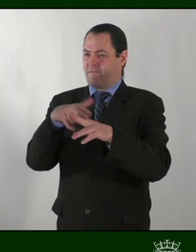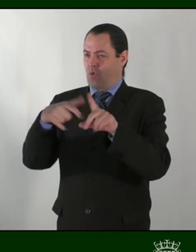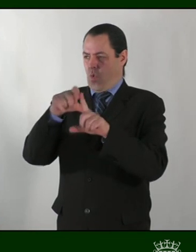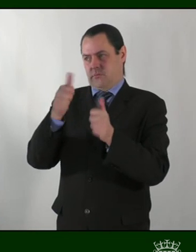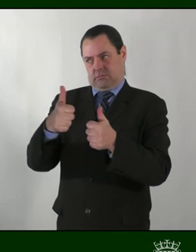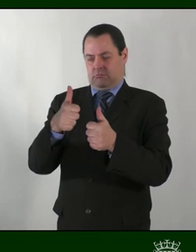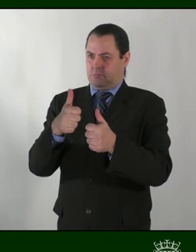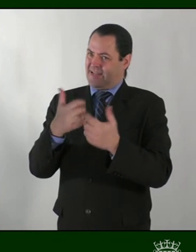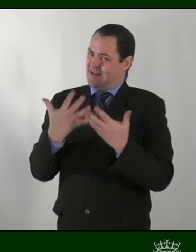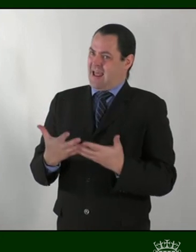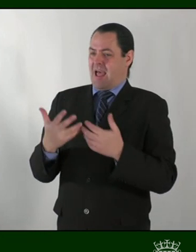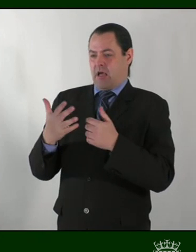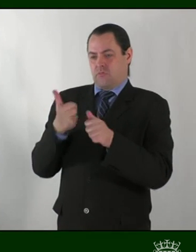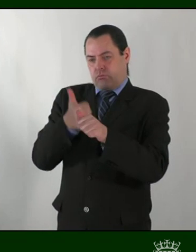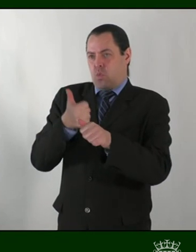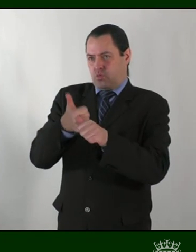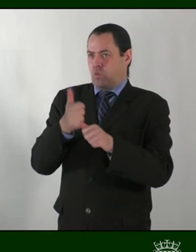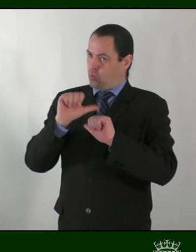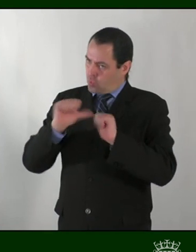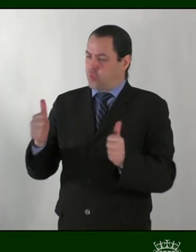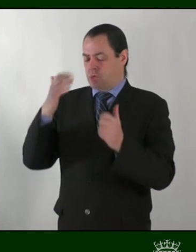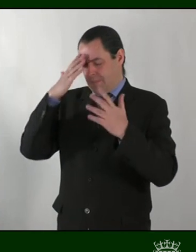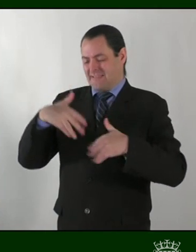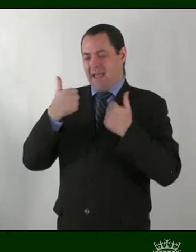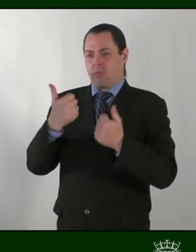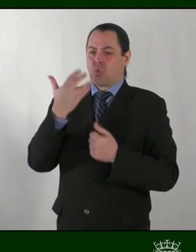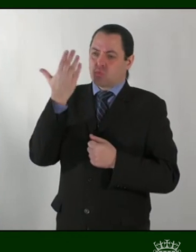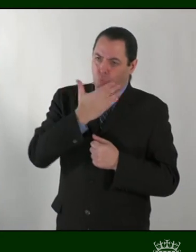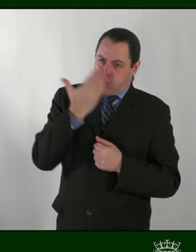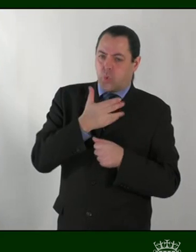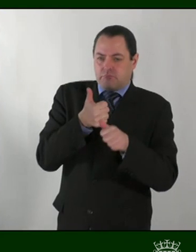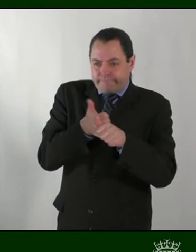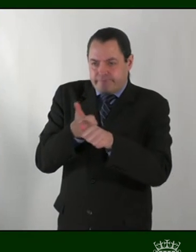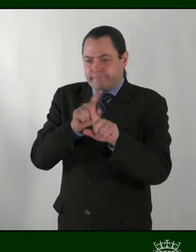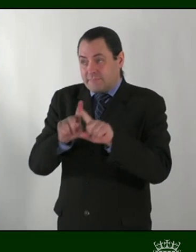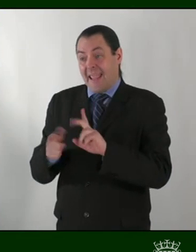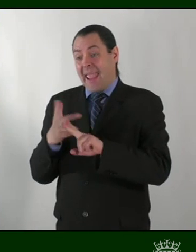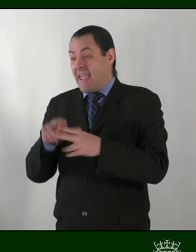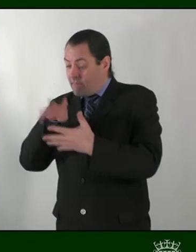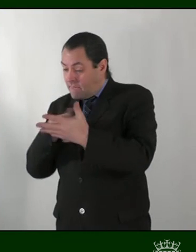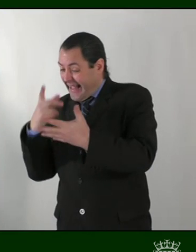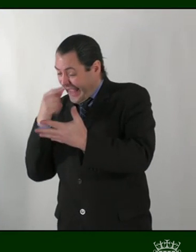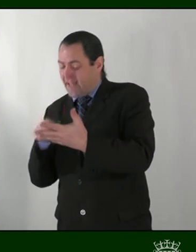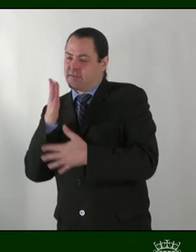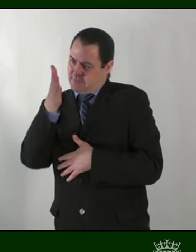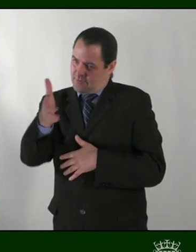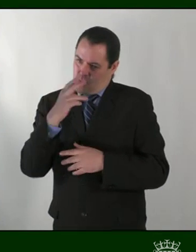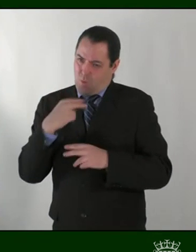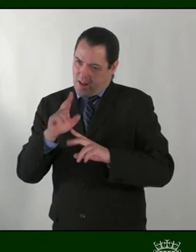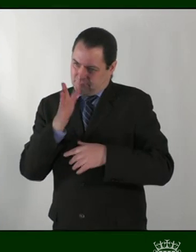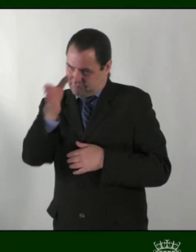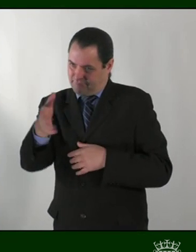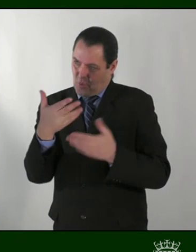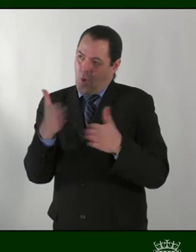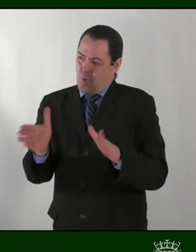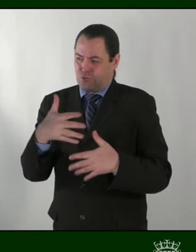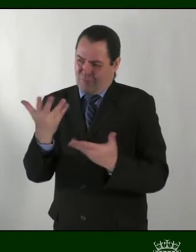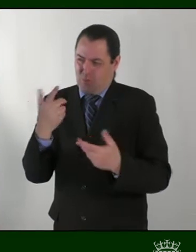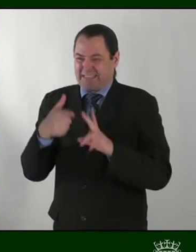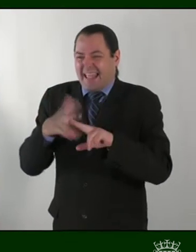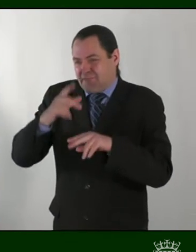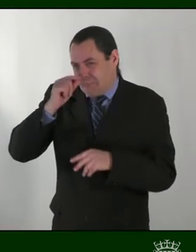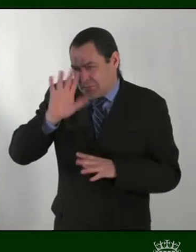We are massively increasing support for good mental health in schools, and, if I can, I will do my best to attend the launch event.